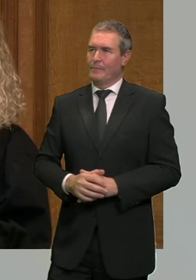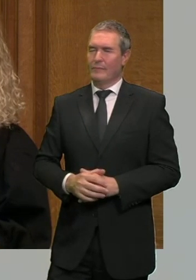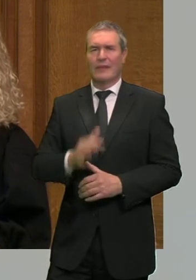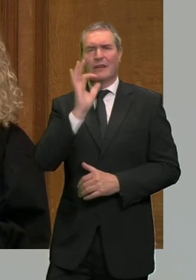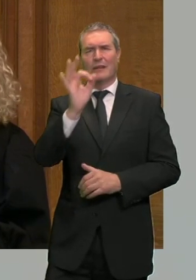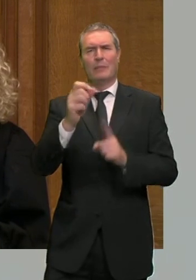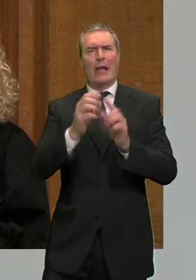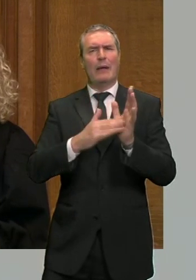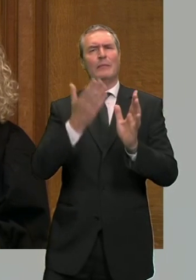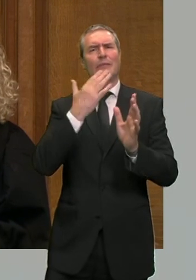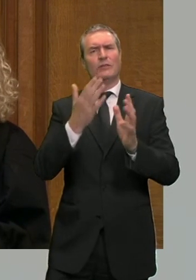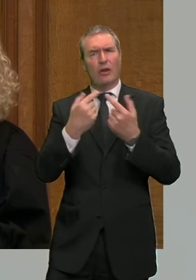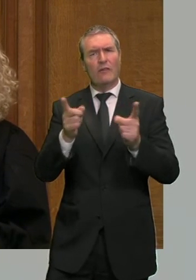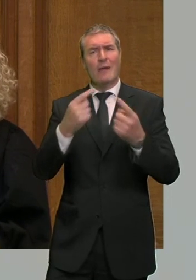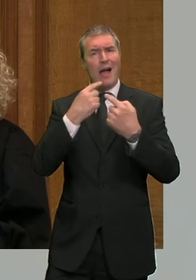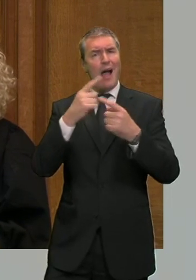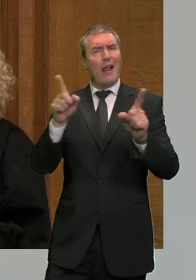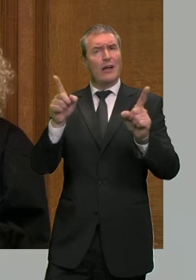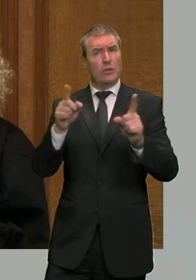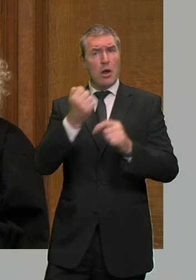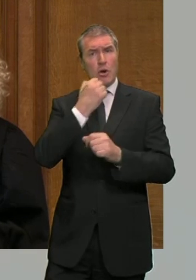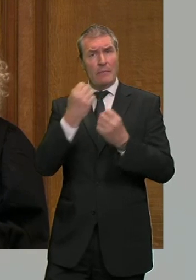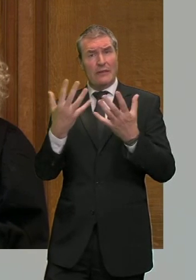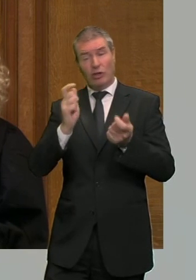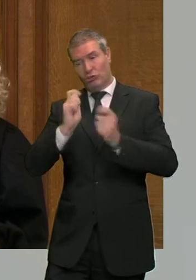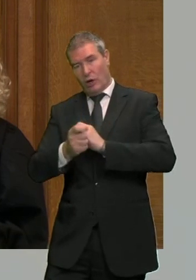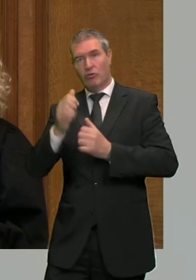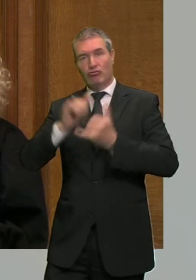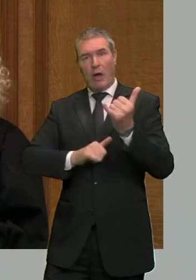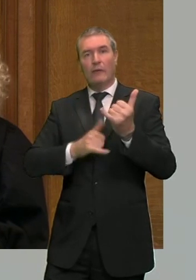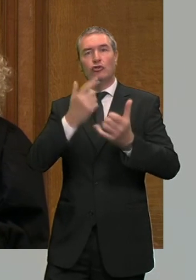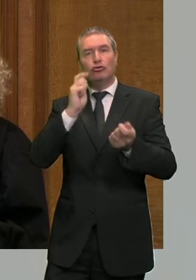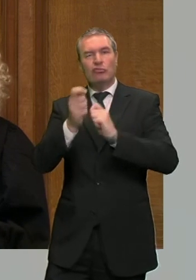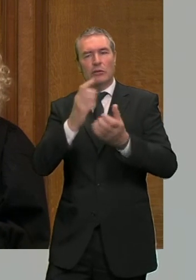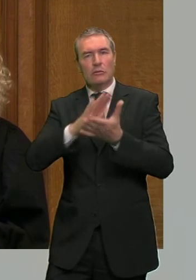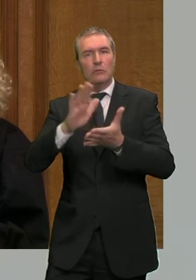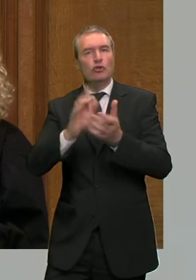Can the Prime Minister confirm the allegations that Downing Street redrafted the report to change the narrative?